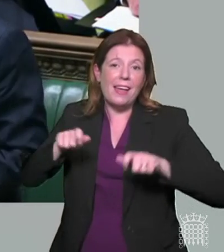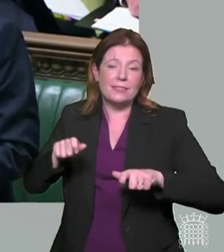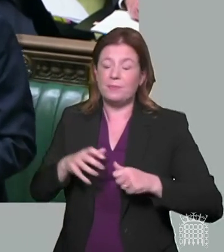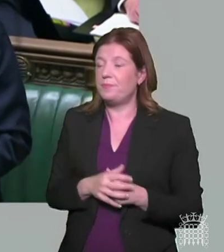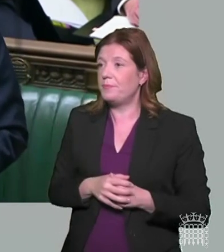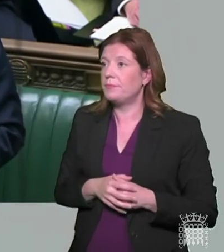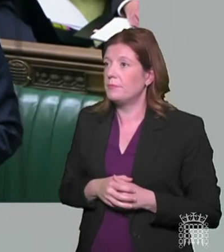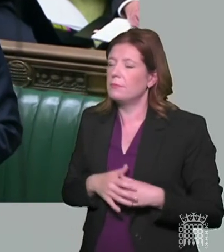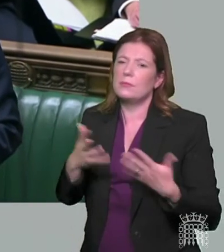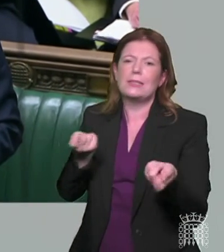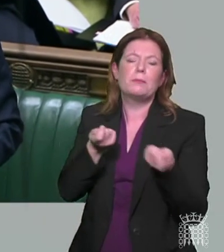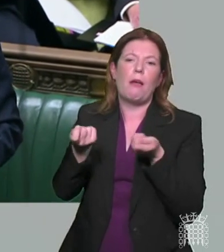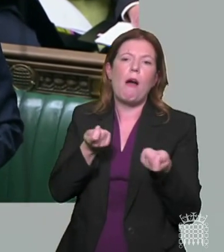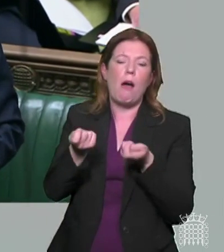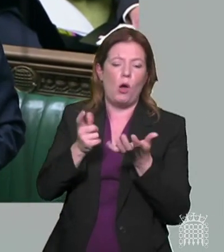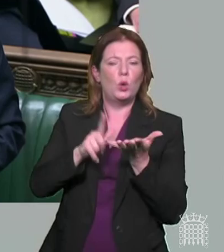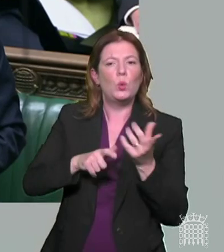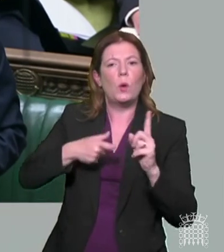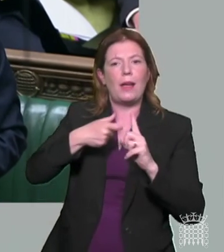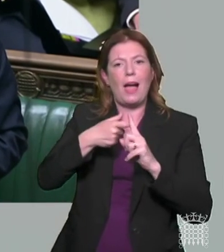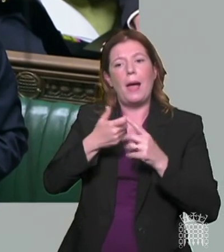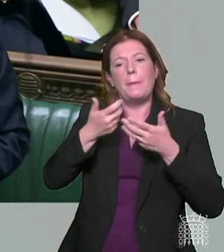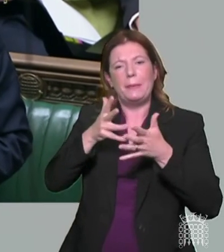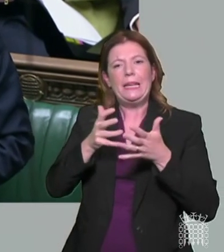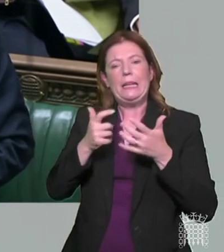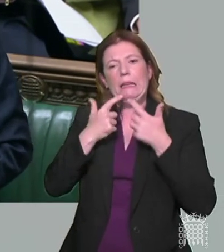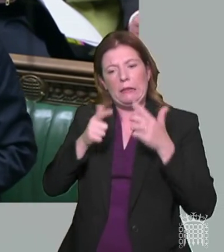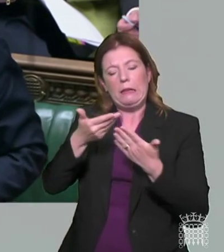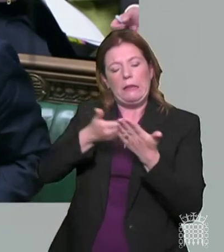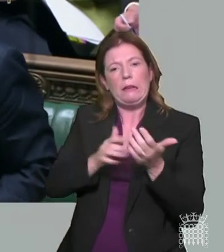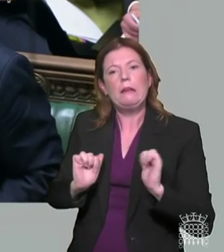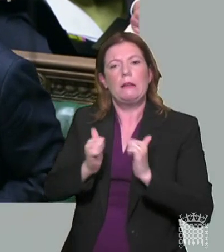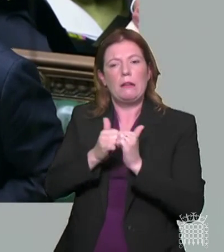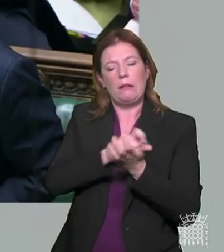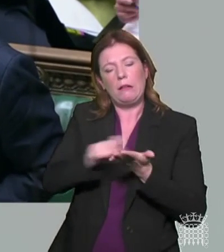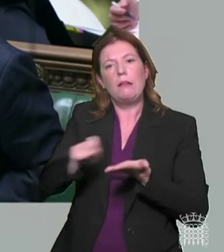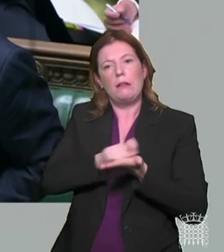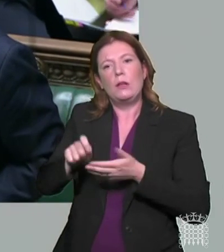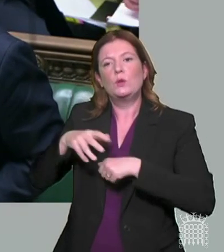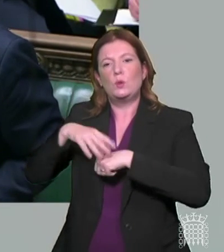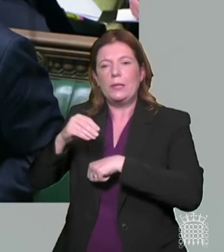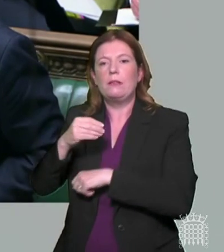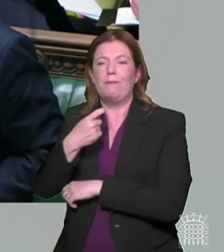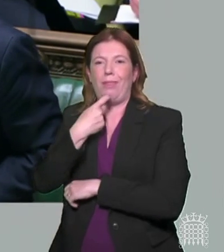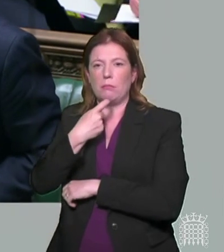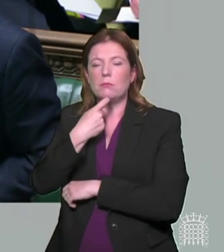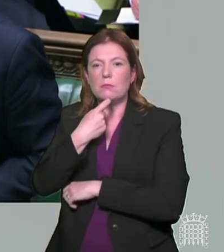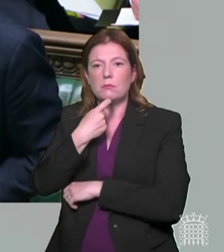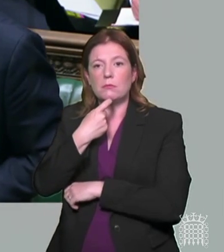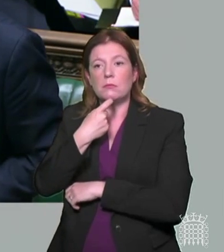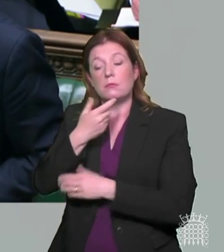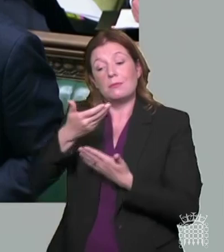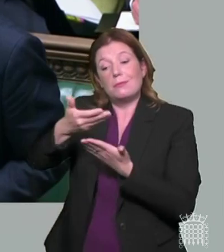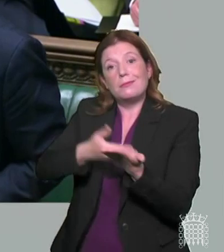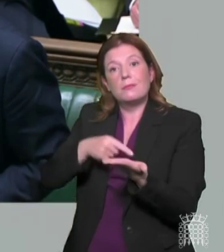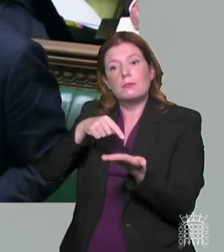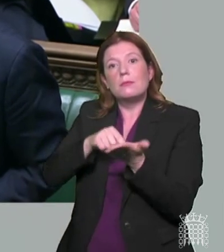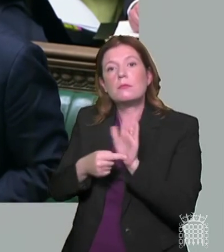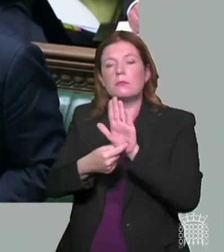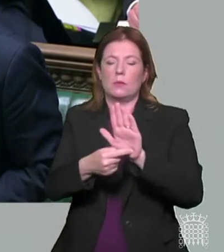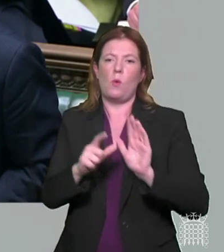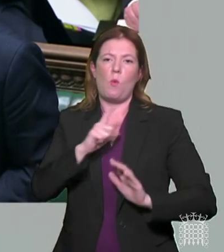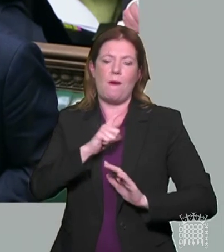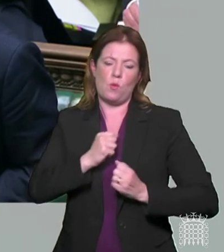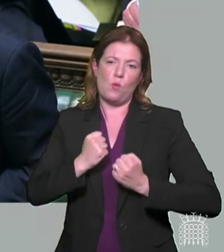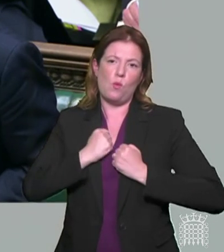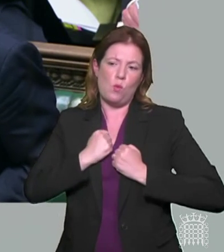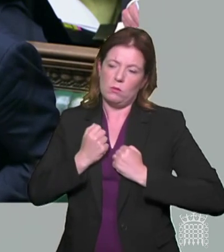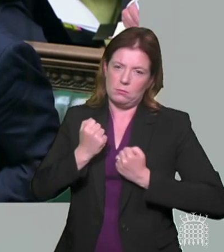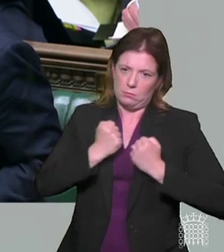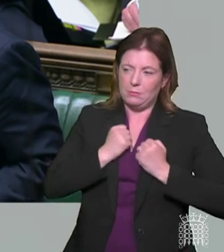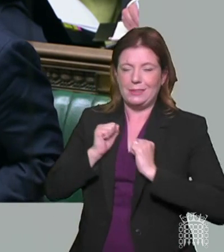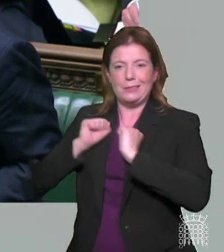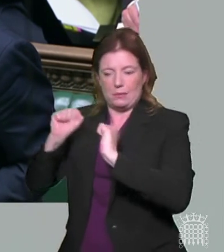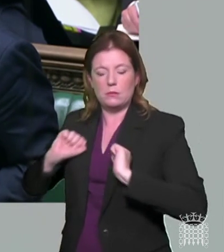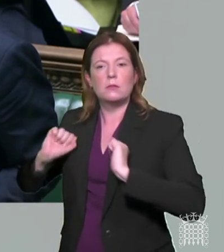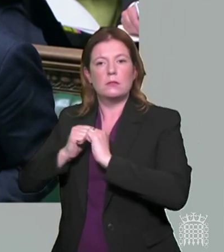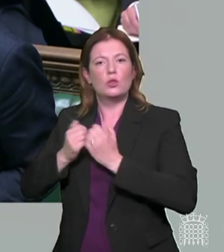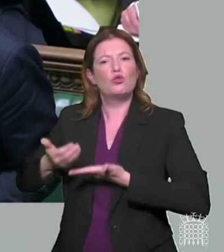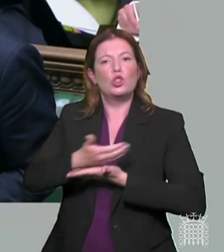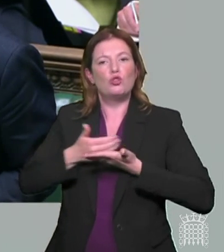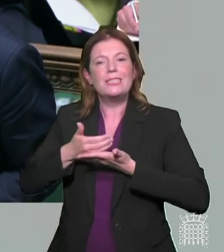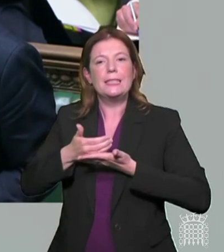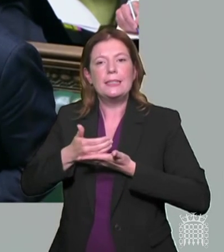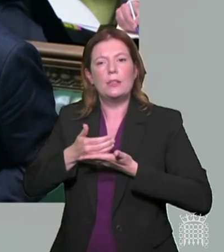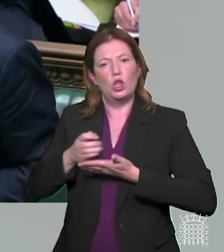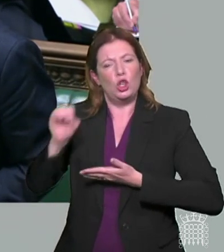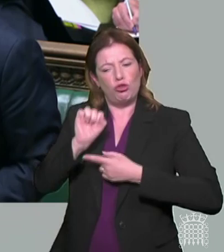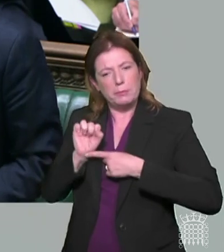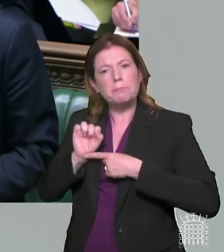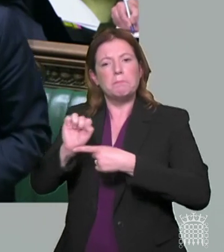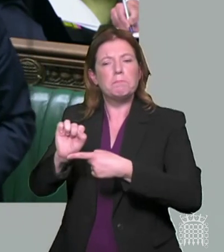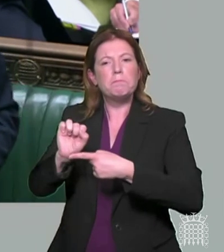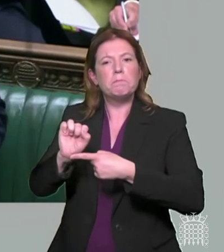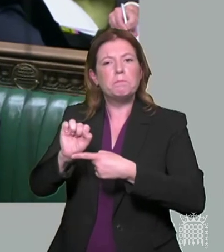Yes, it is true that the UK signed historic declarations the other day with Sweden and Finland to reinforce our mutual security and to fortify Europe’s defences.